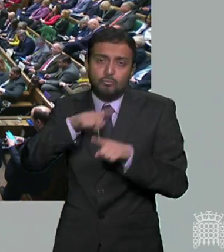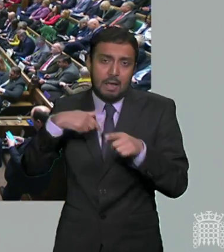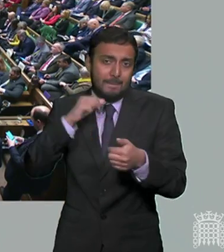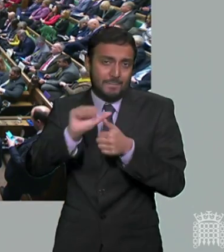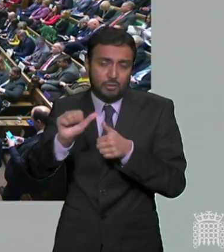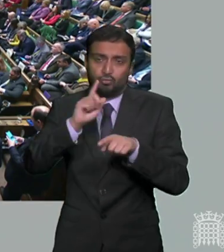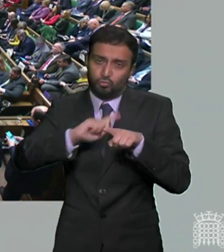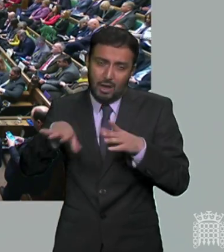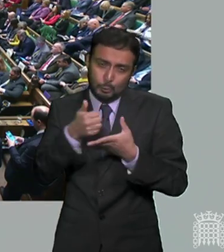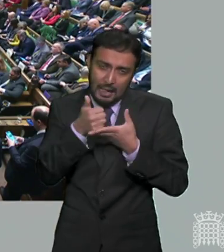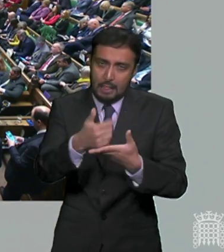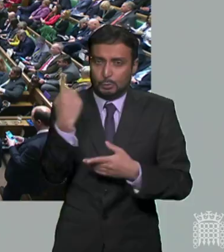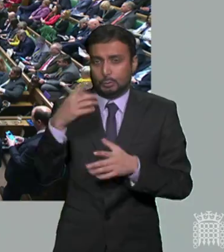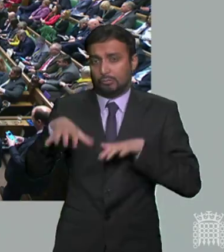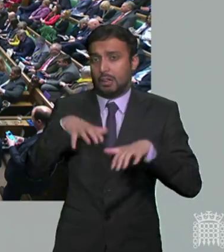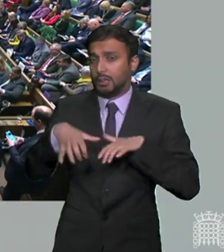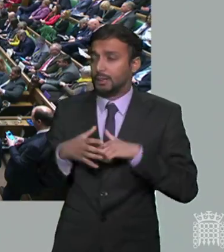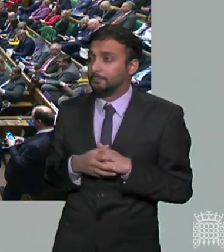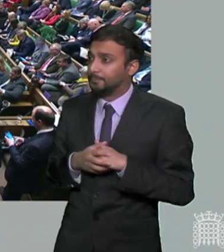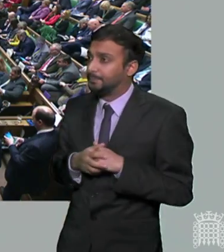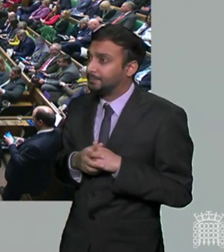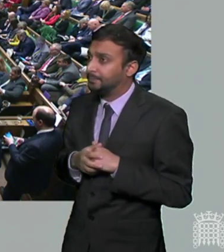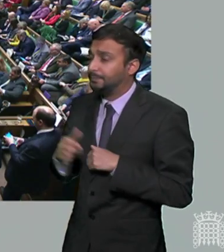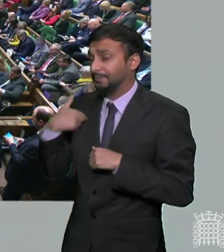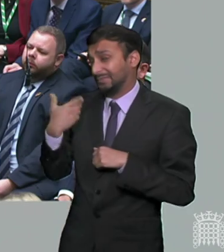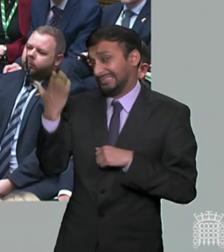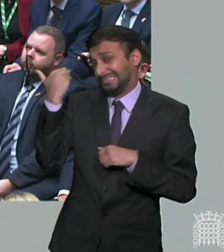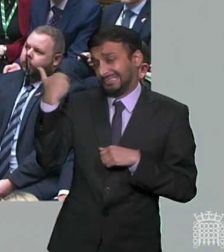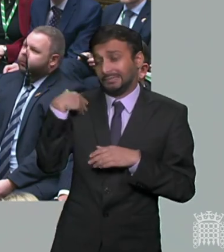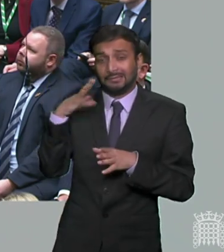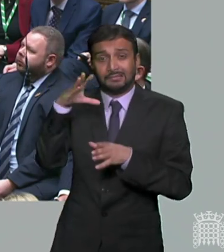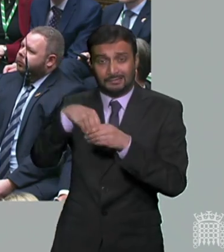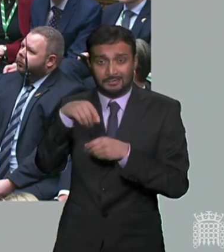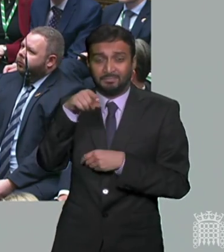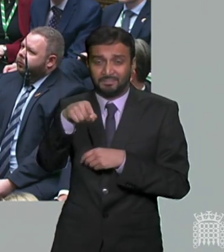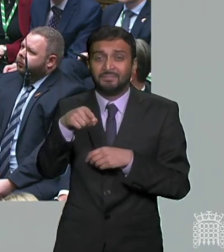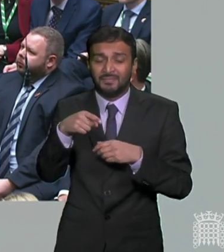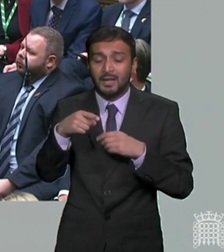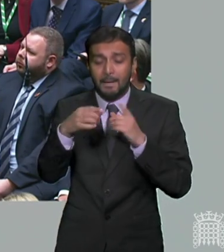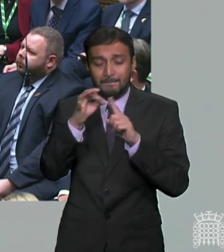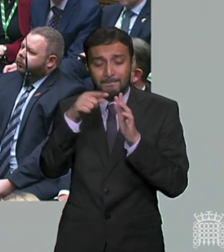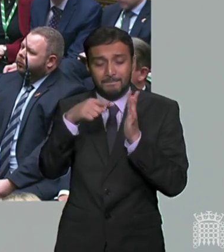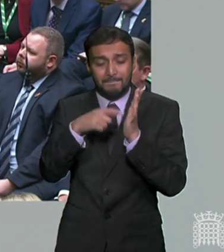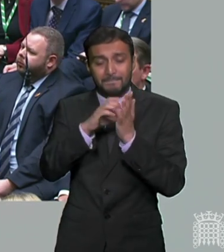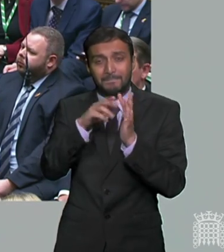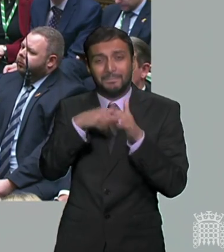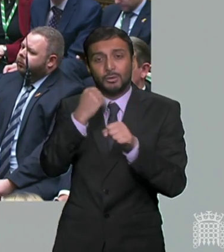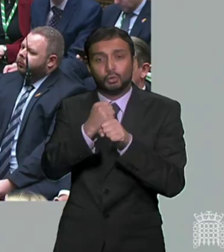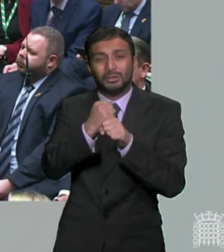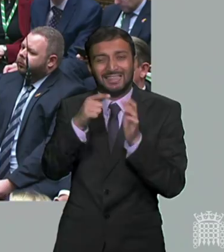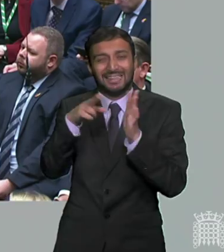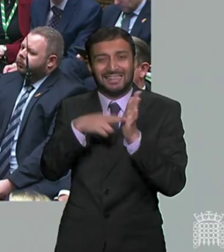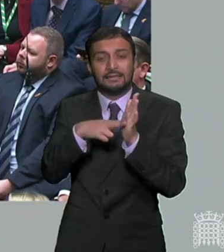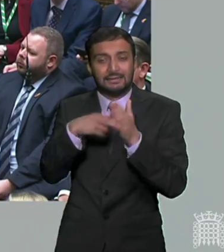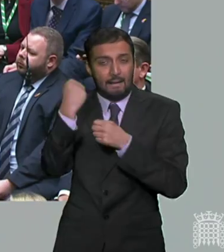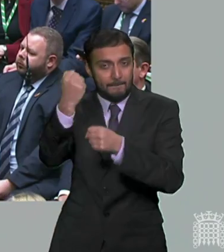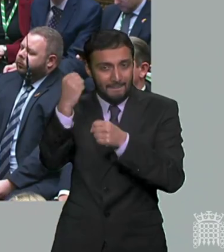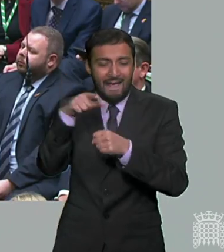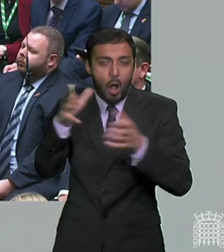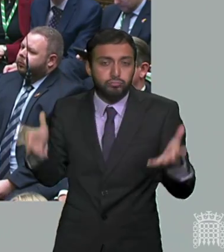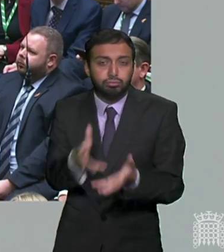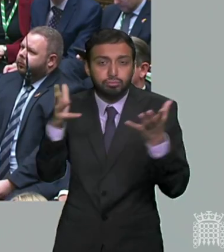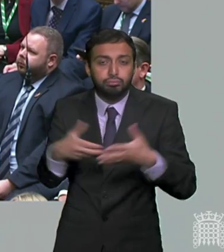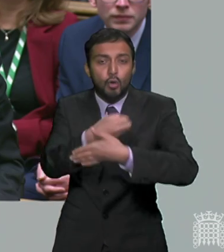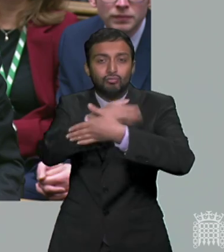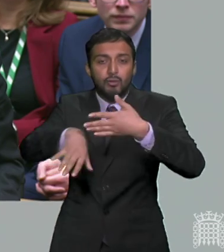I recently took part in the Pitching In campaign, which promotes grassroots sport and celebrates the volunteers who make it possible every week.